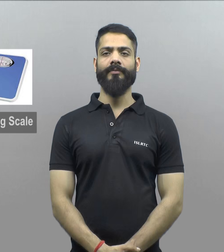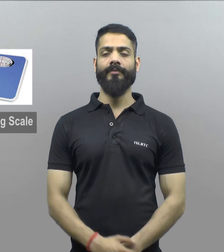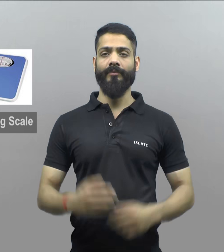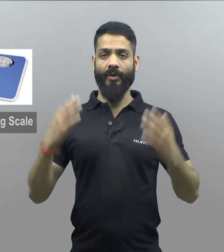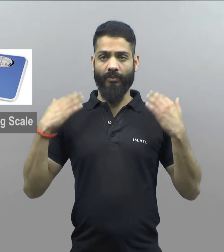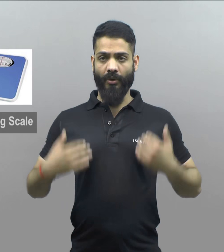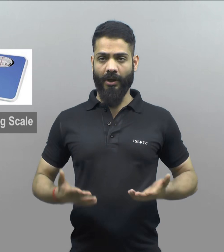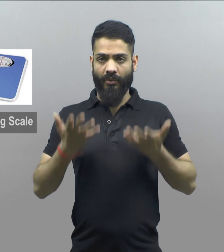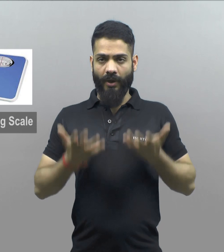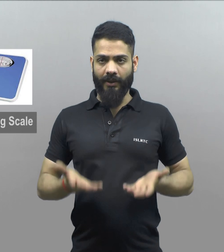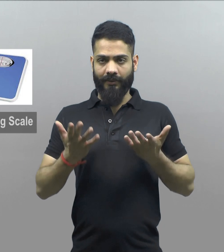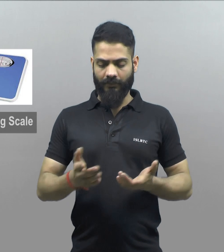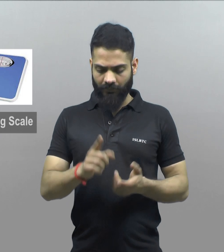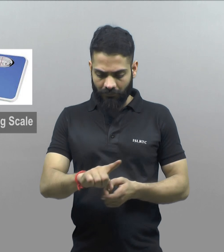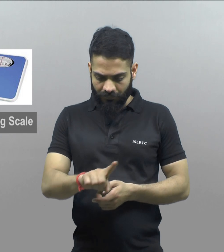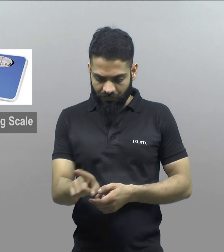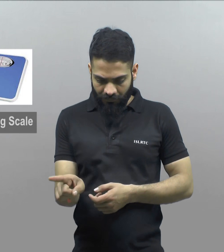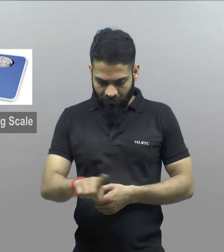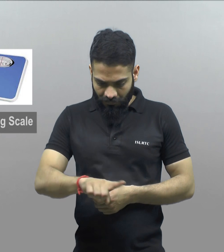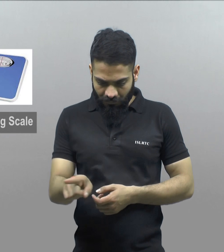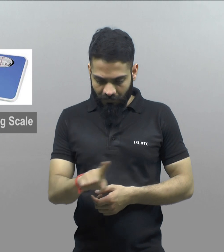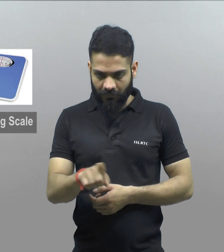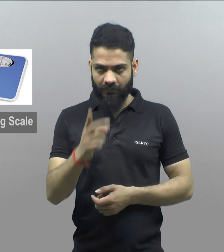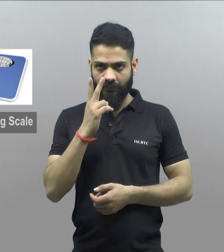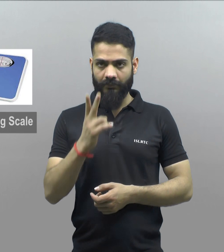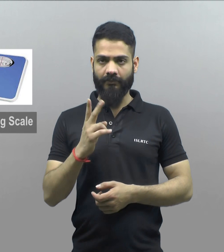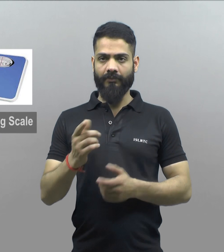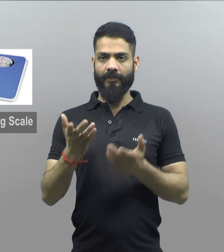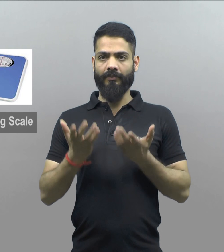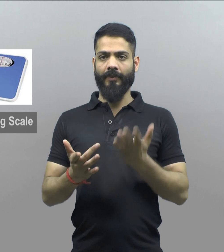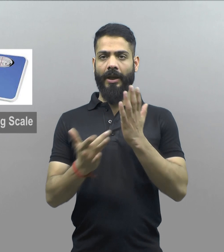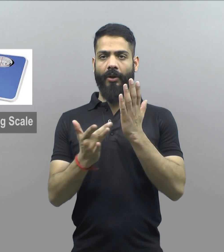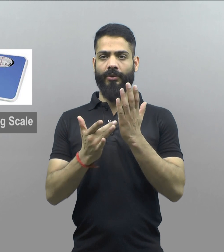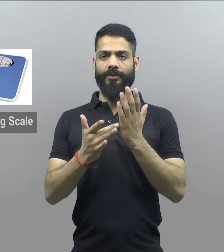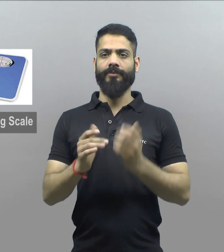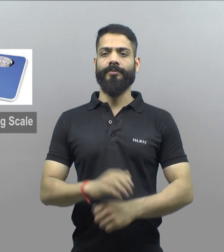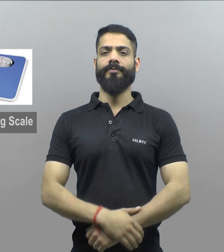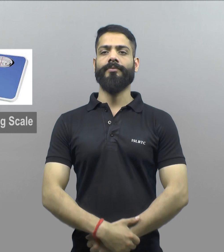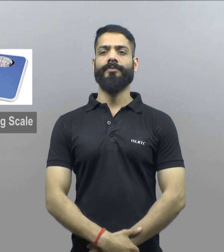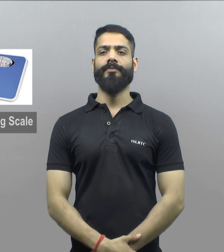Weighing Scale